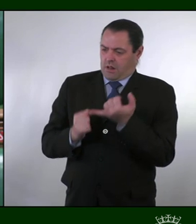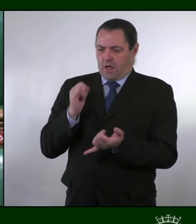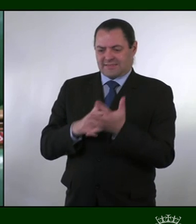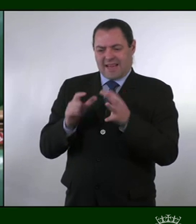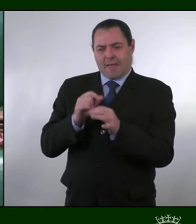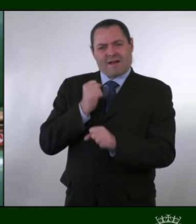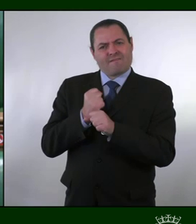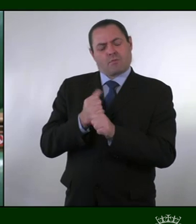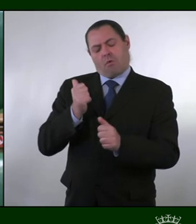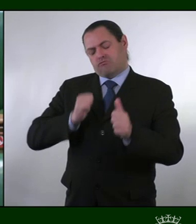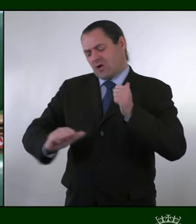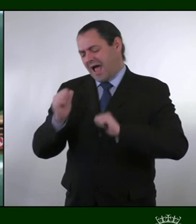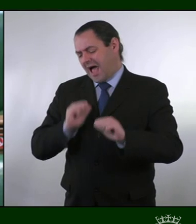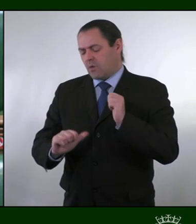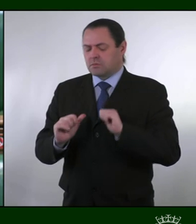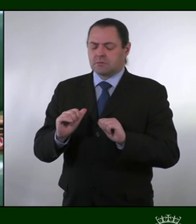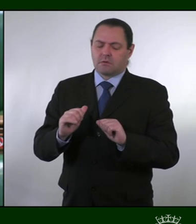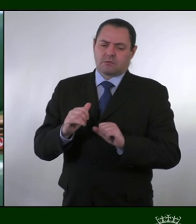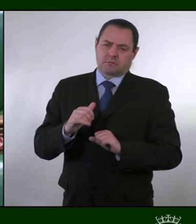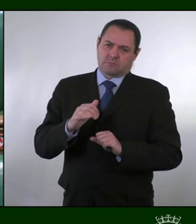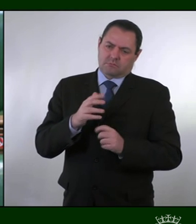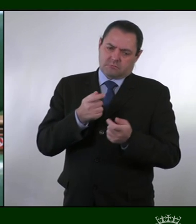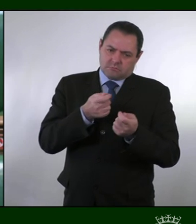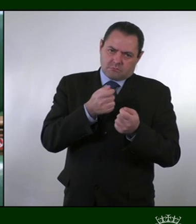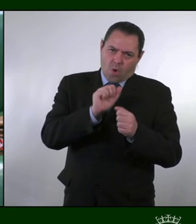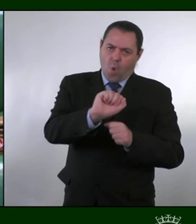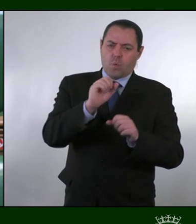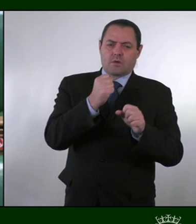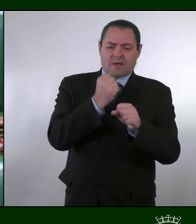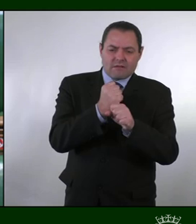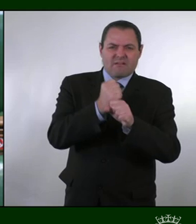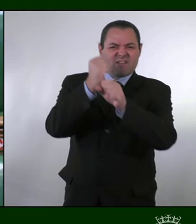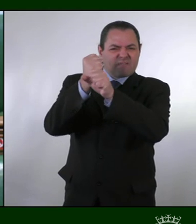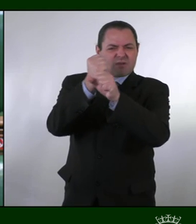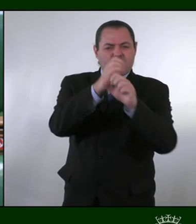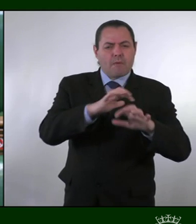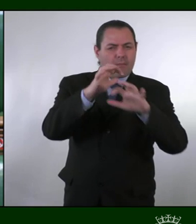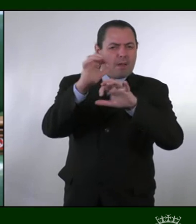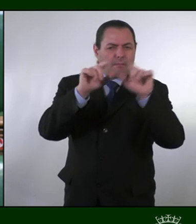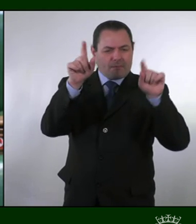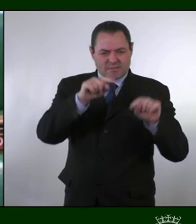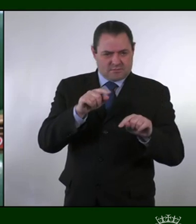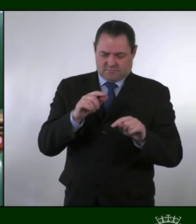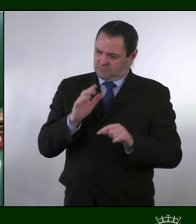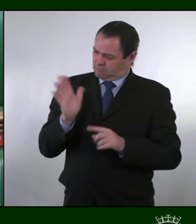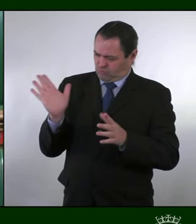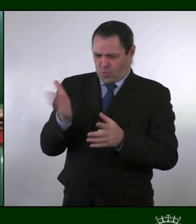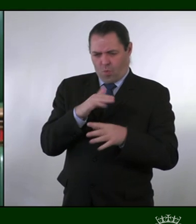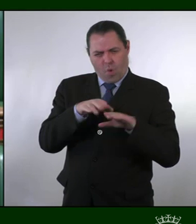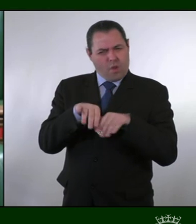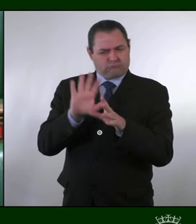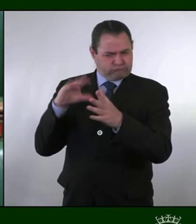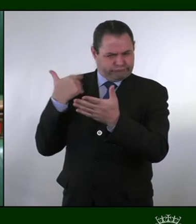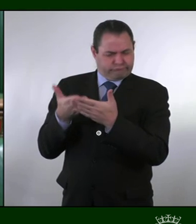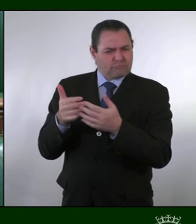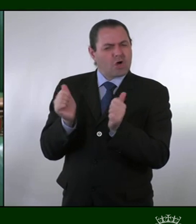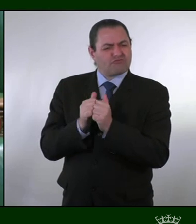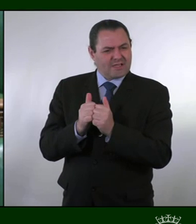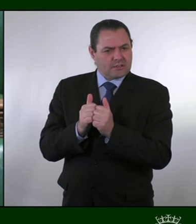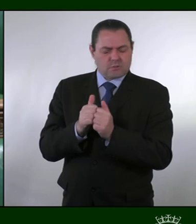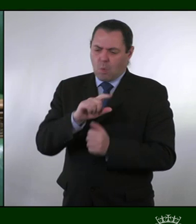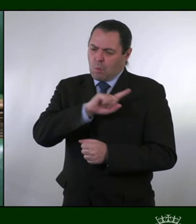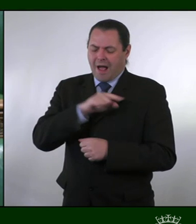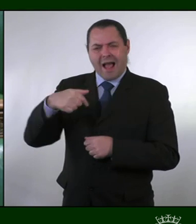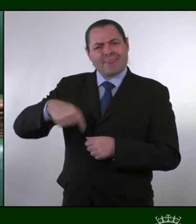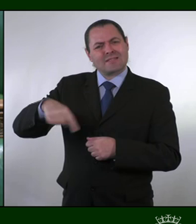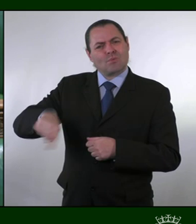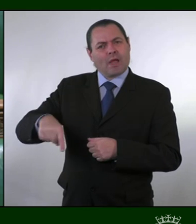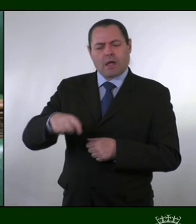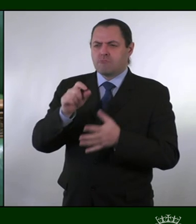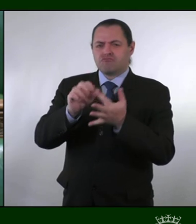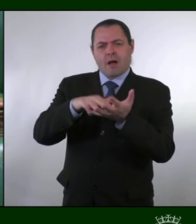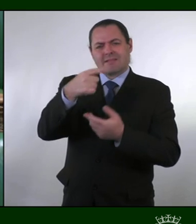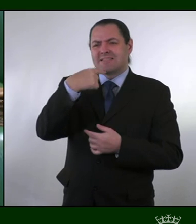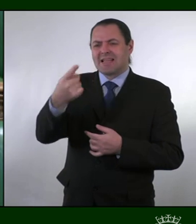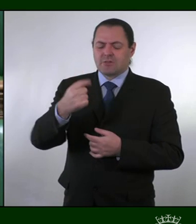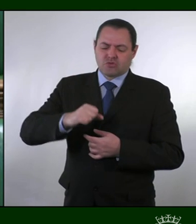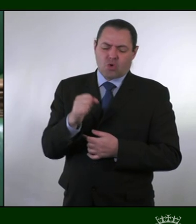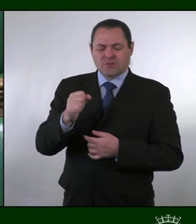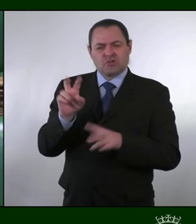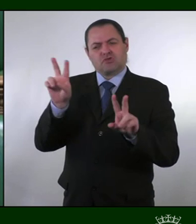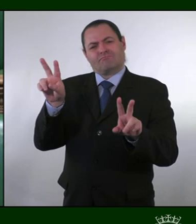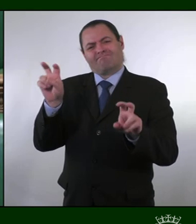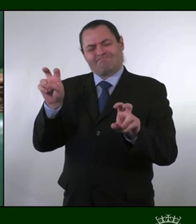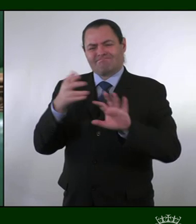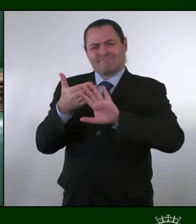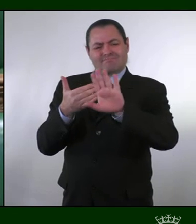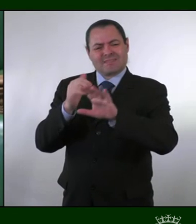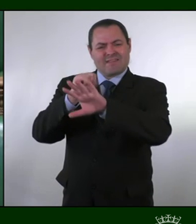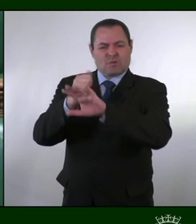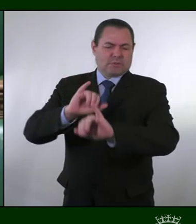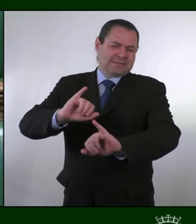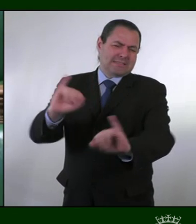Until now, whatever our disagreements, there has been a very broad consensus about devolution, so why did the Prime Minister tell his MPs this week that Scottish devolution is, in his words, “a disaster”?